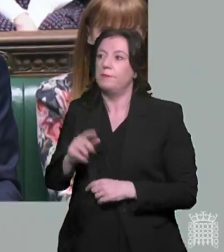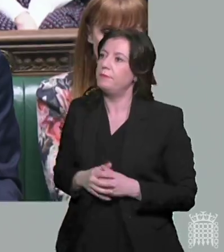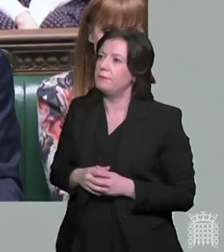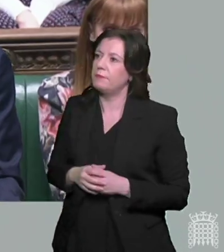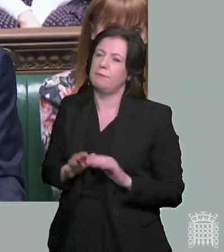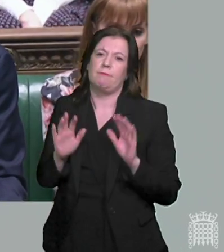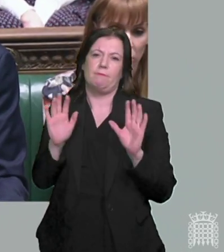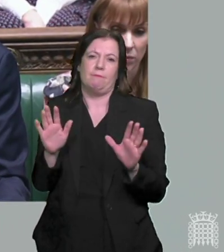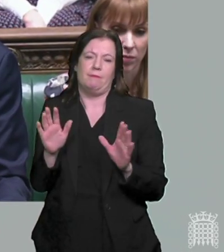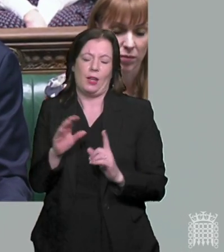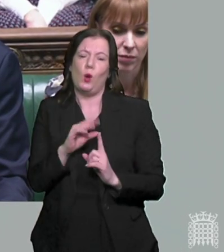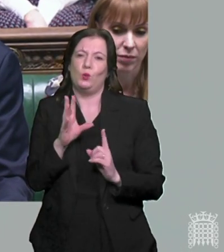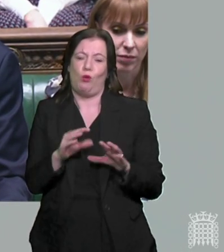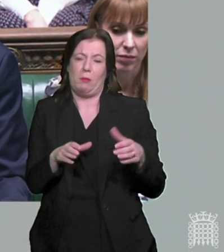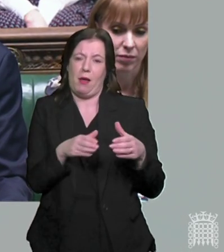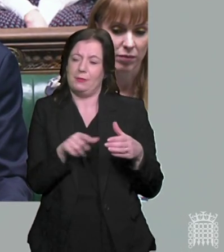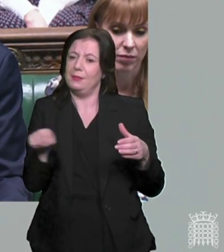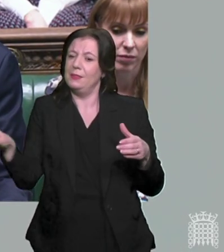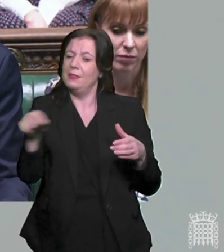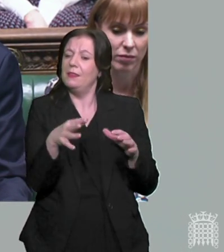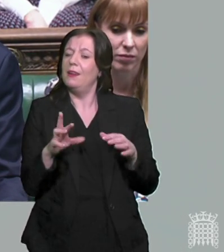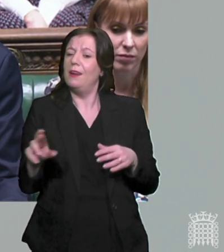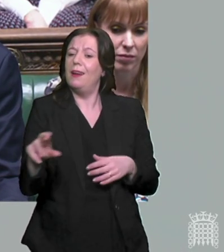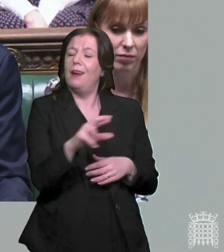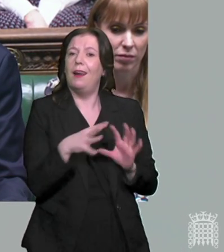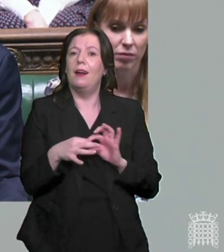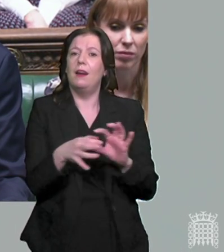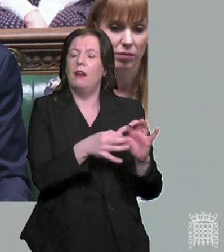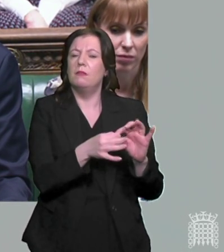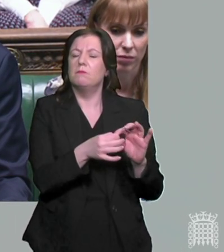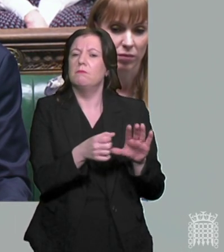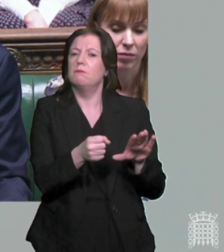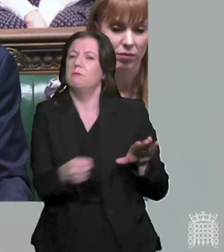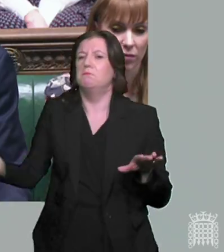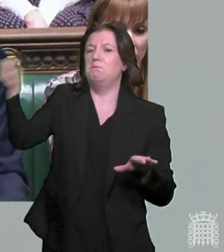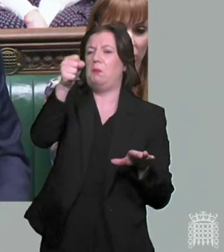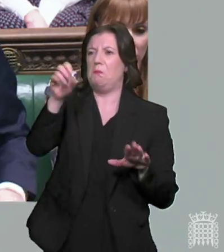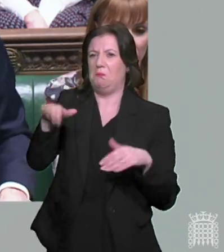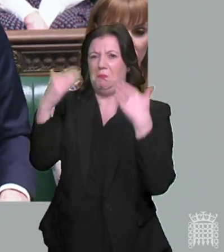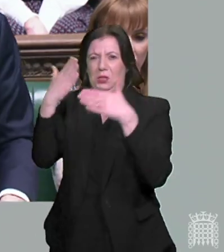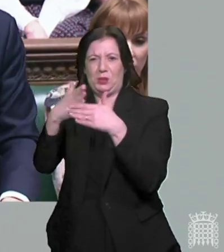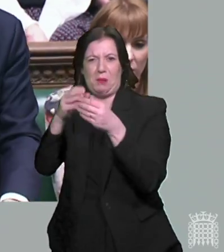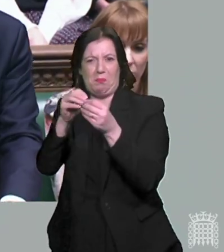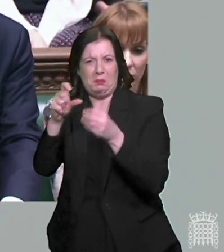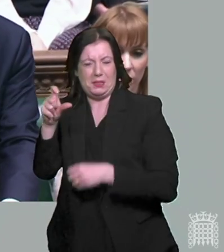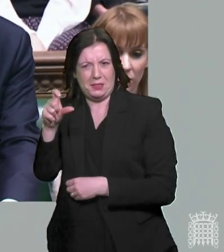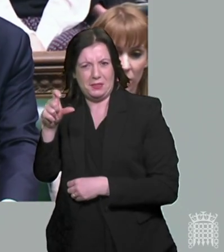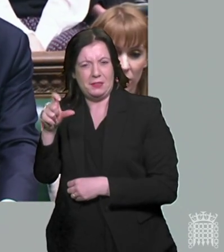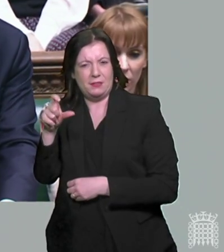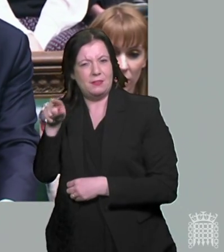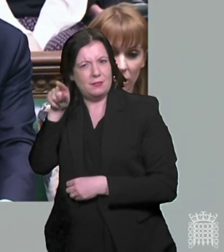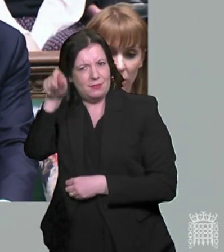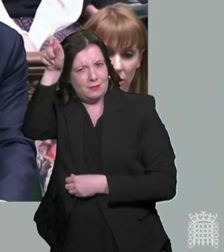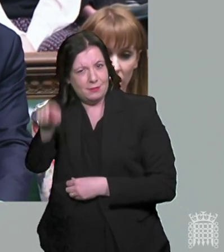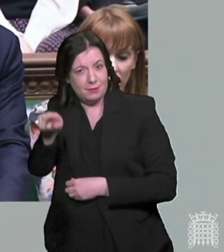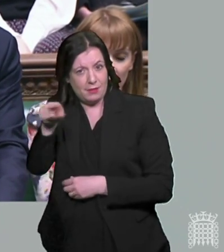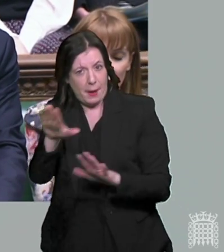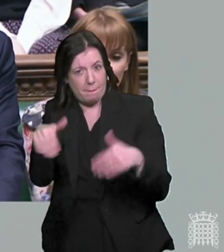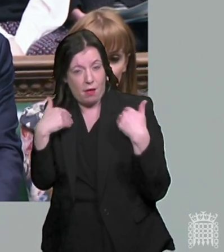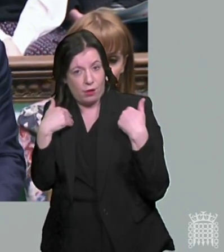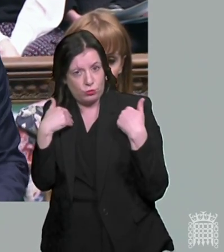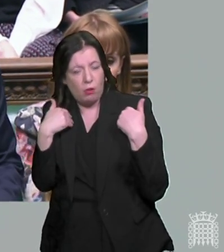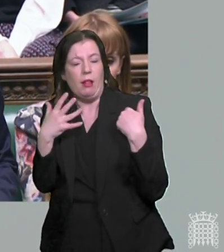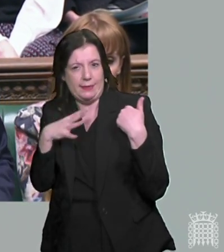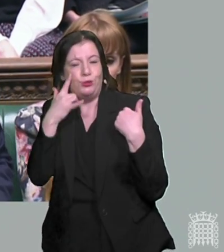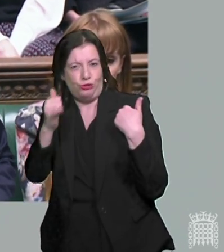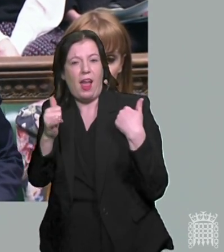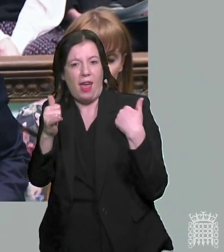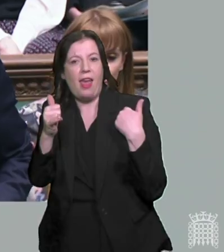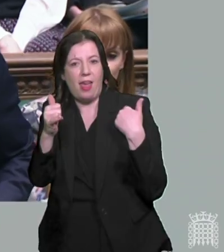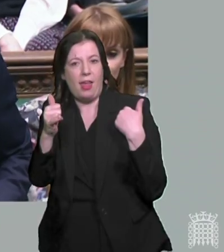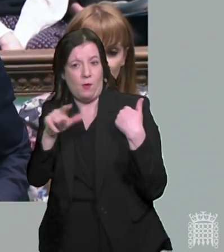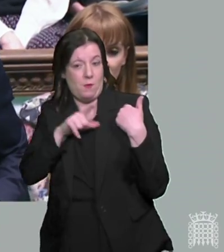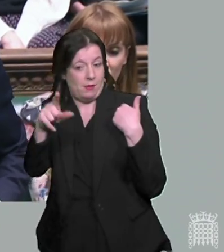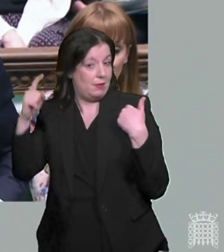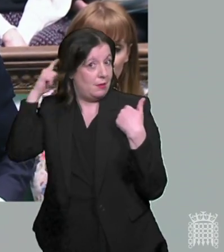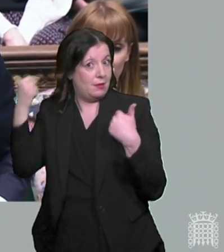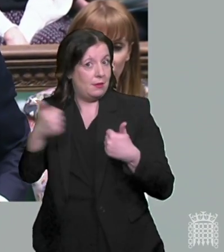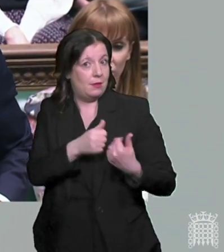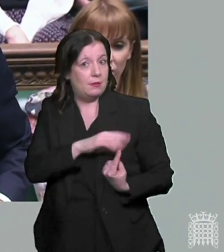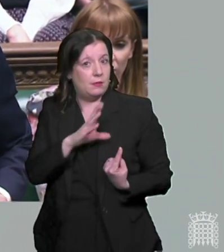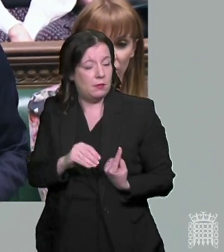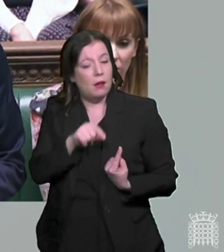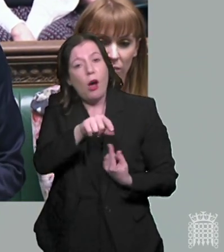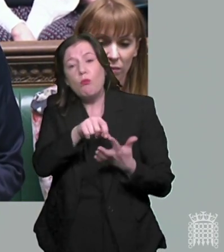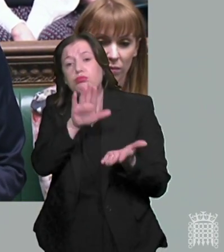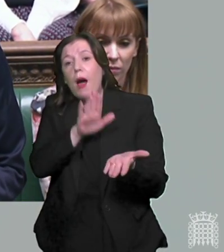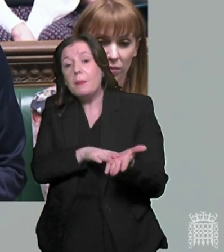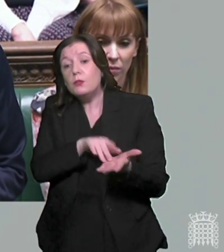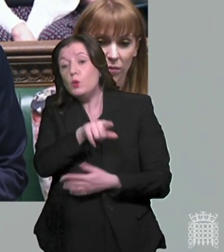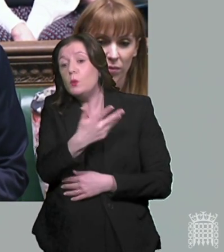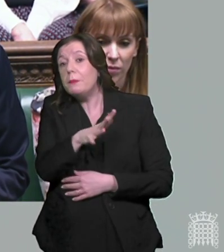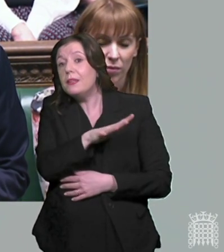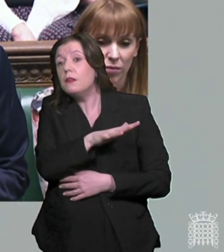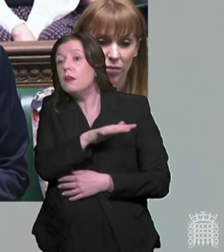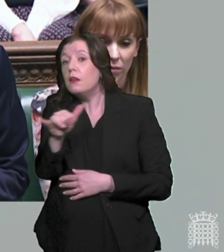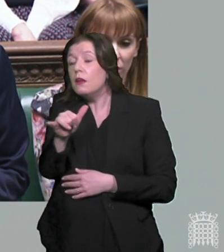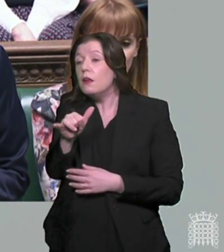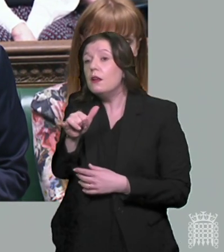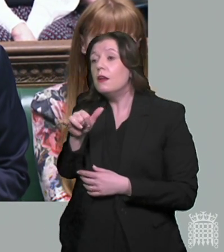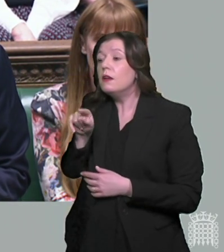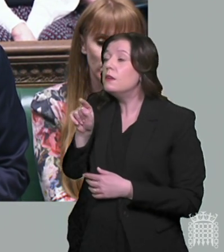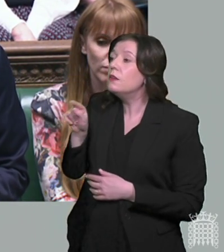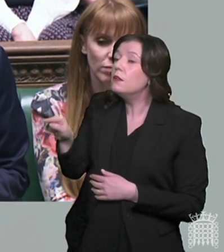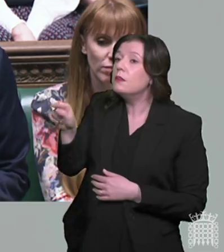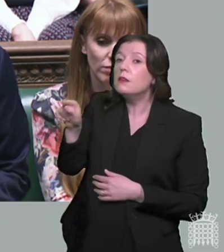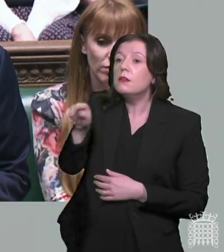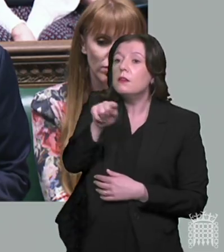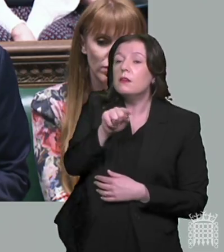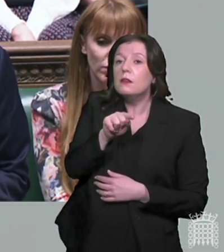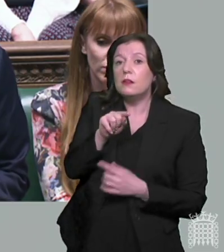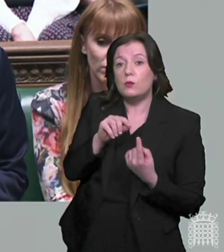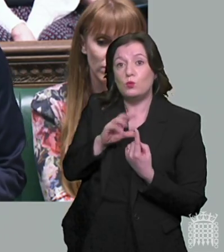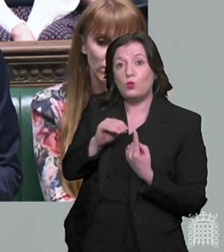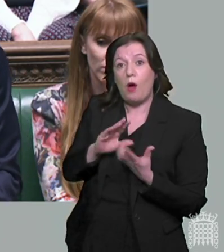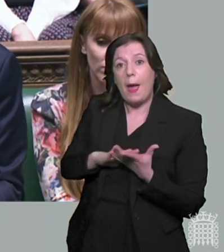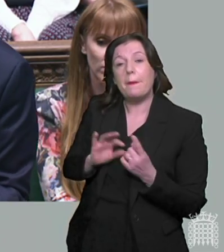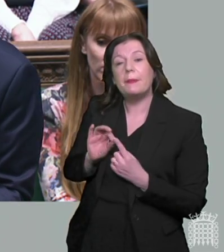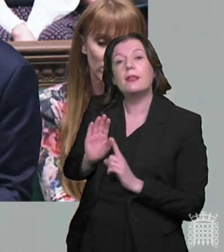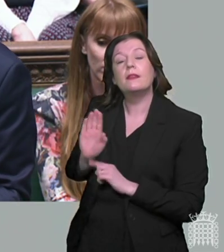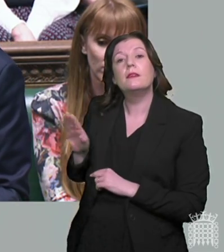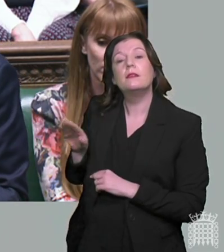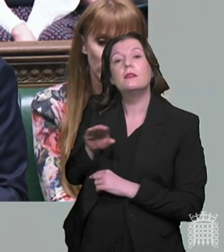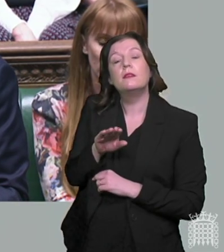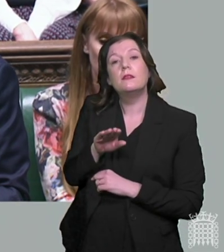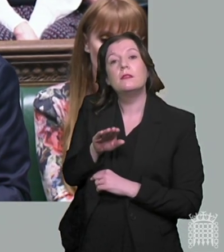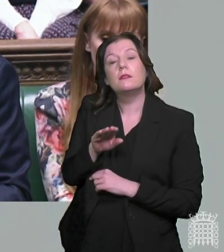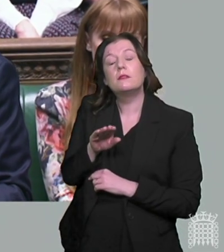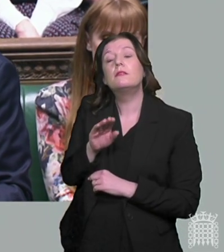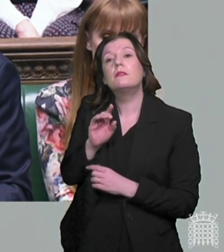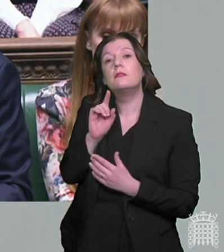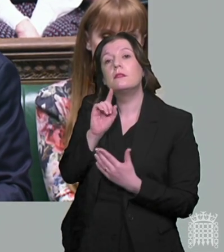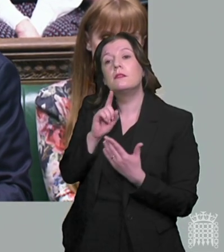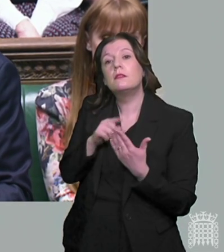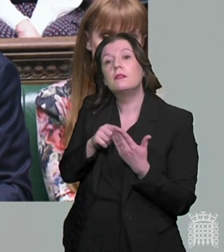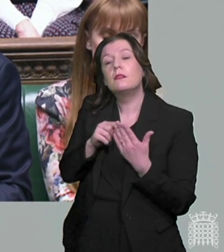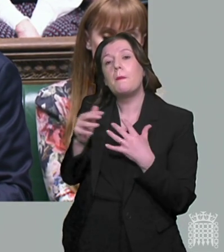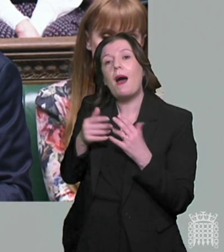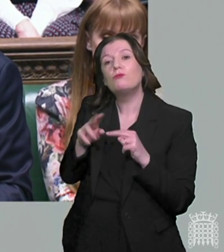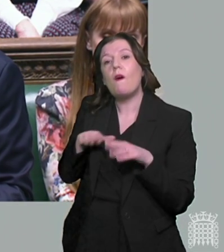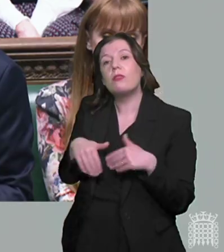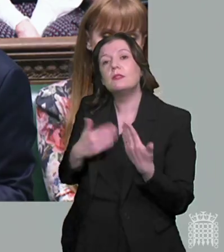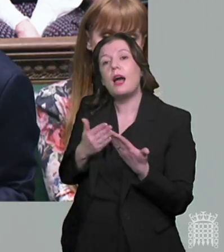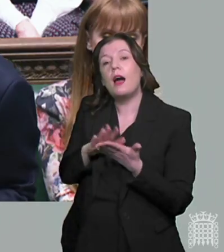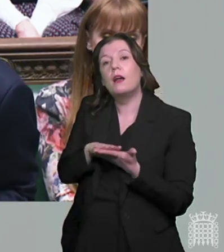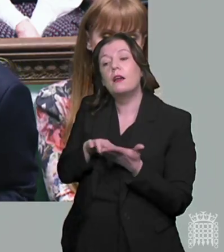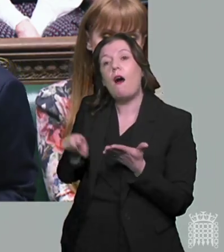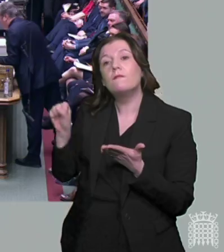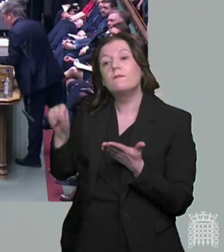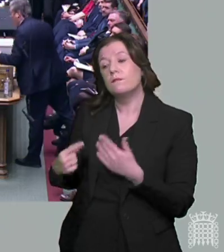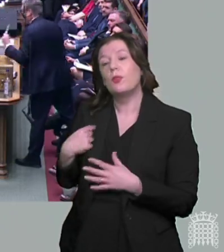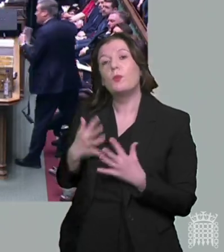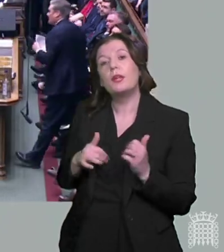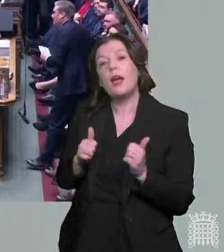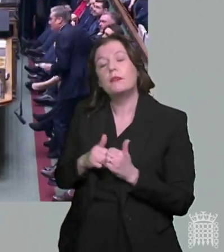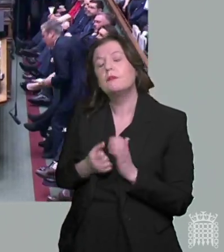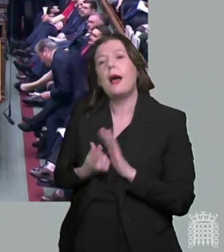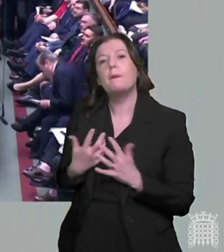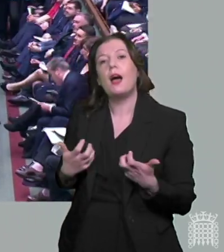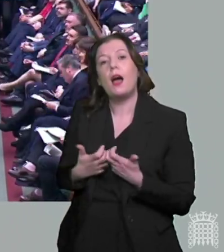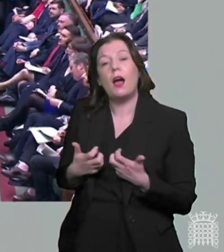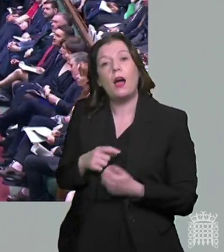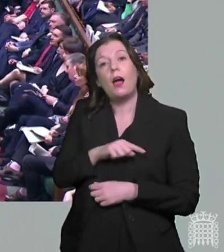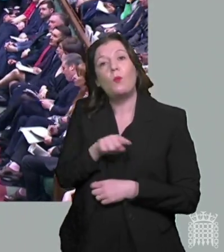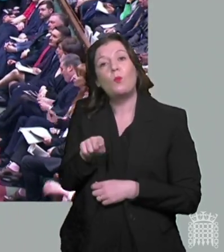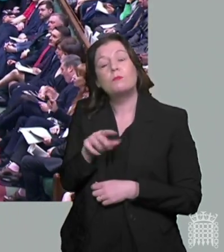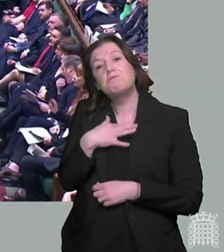When people with links to the Tory party somehow find themselves in senior positions at the BBC, it is important that their impartiality is seen to be beyond reproach, so has the Prime Minister received assurances that no one with links to the Tory party was lobbied by Tory MPs or involved in the decision that saw “Match of the Day” effectively cancelled?